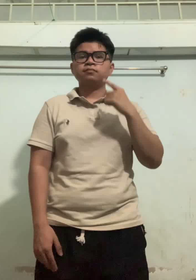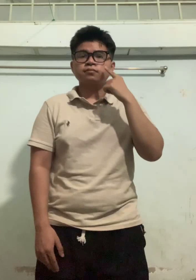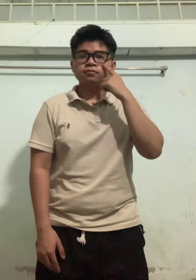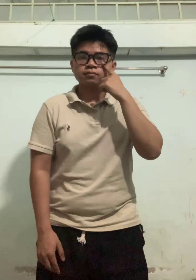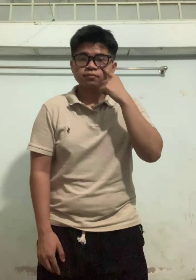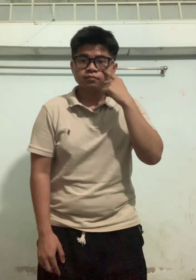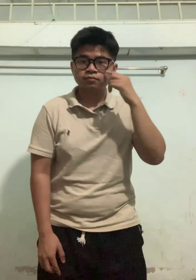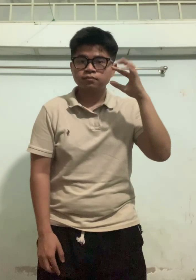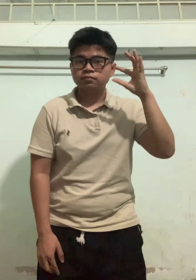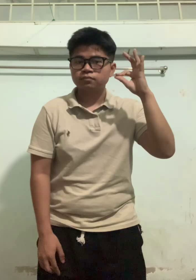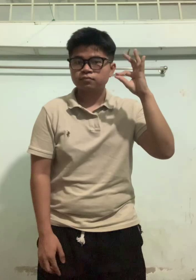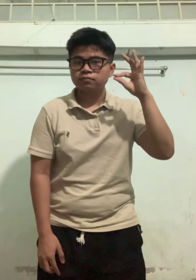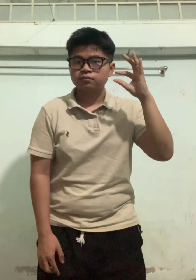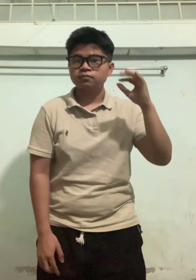lam quen